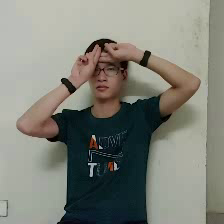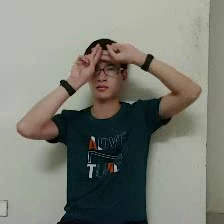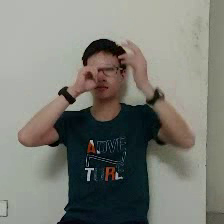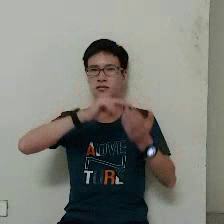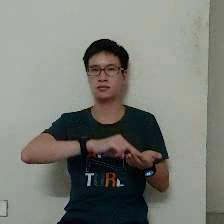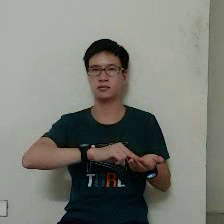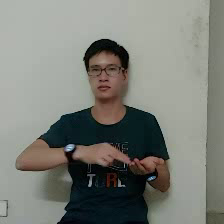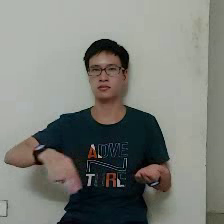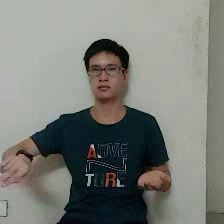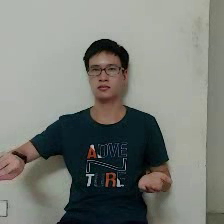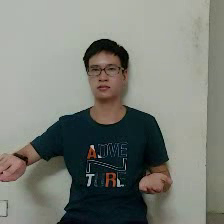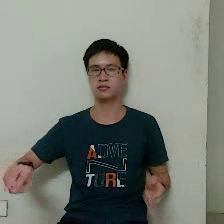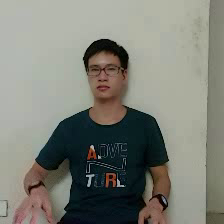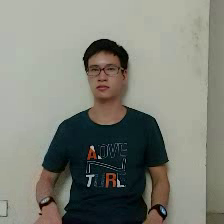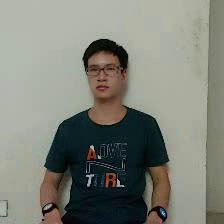Xuất viện